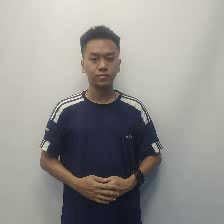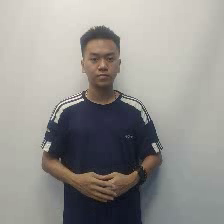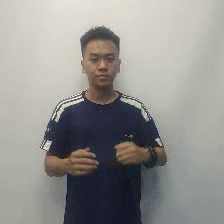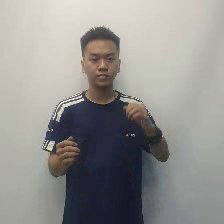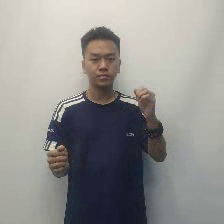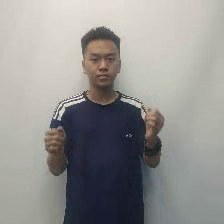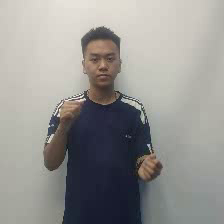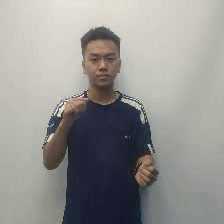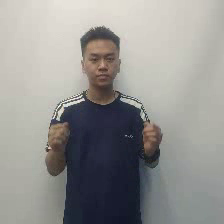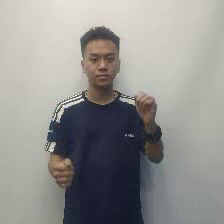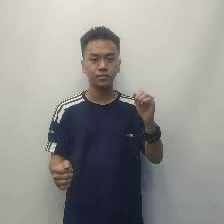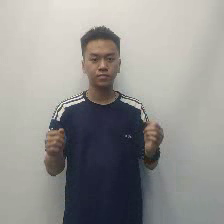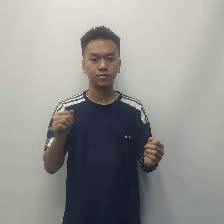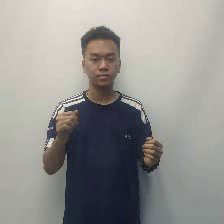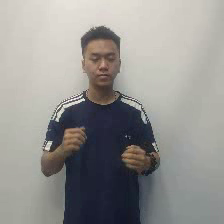Ô tô